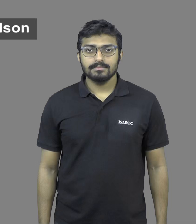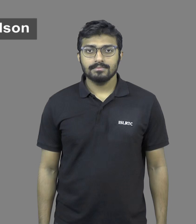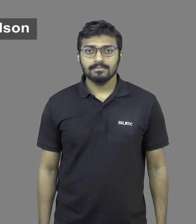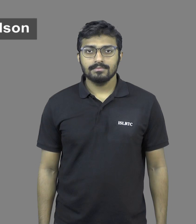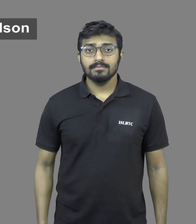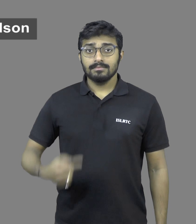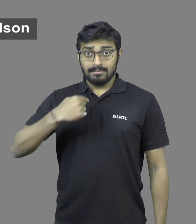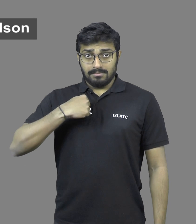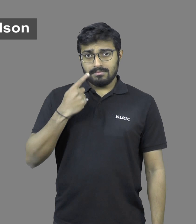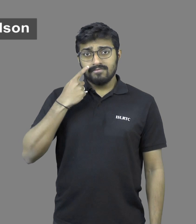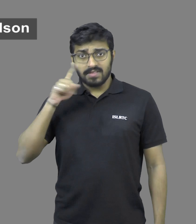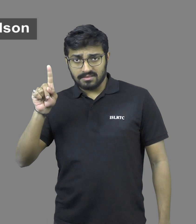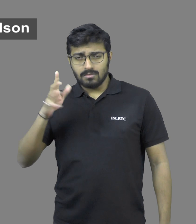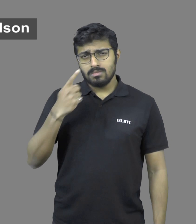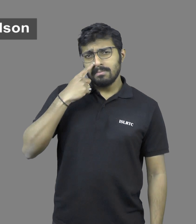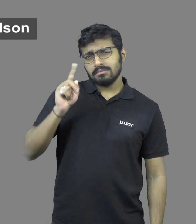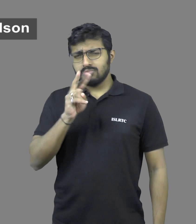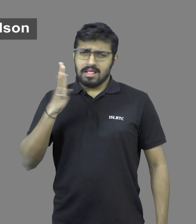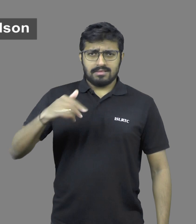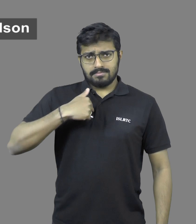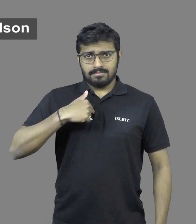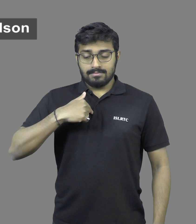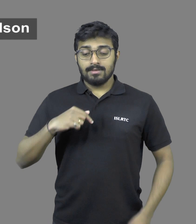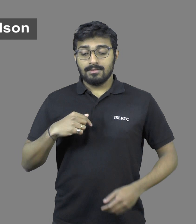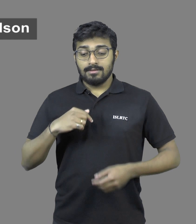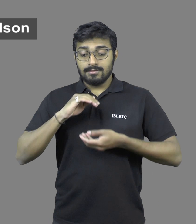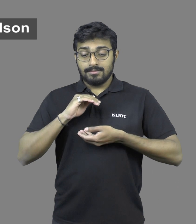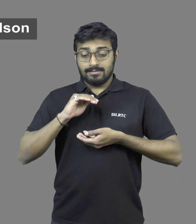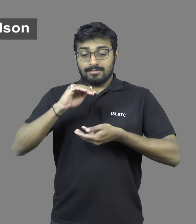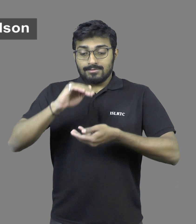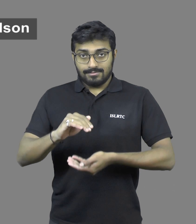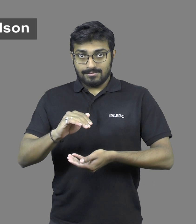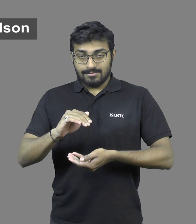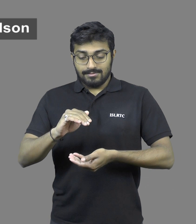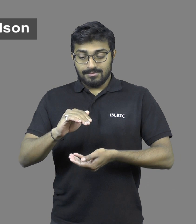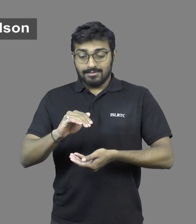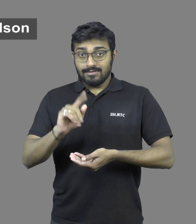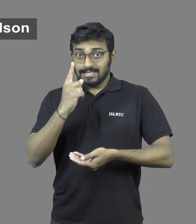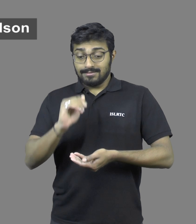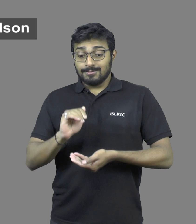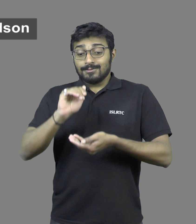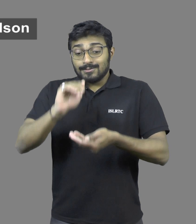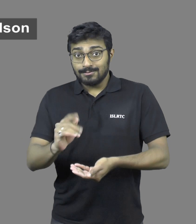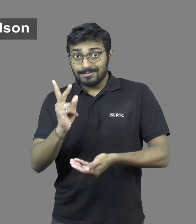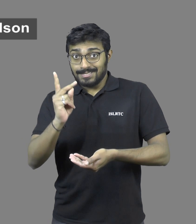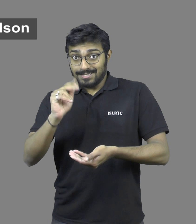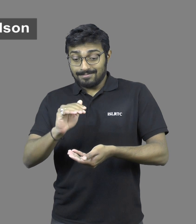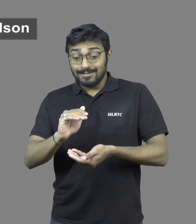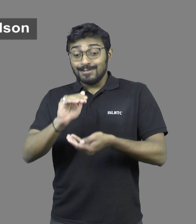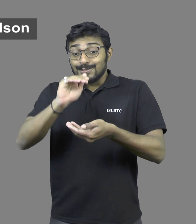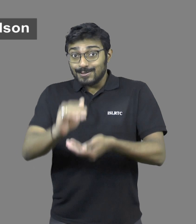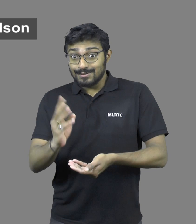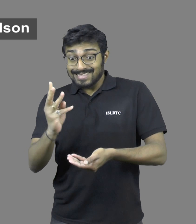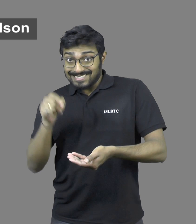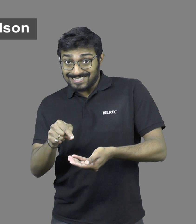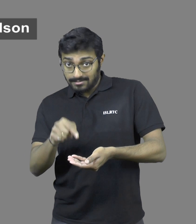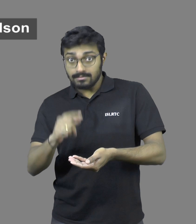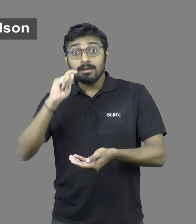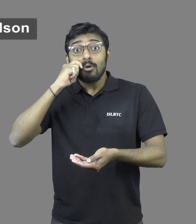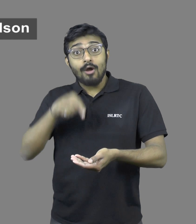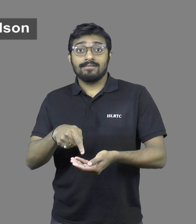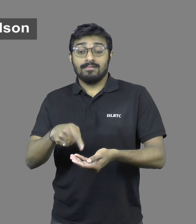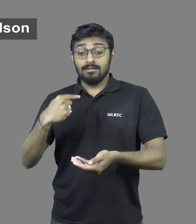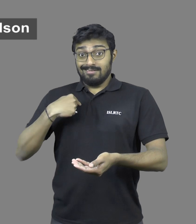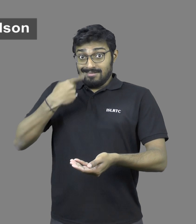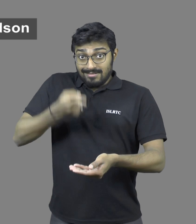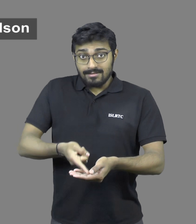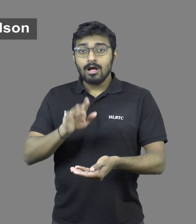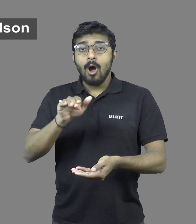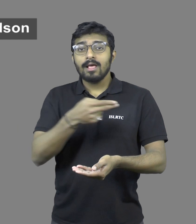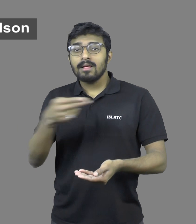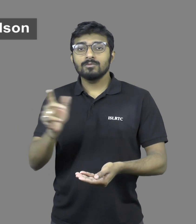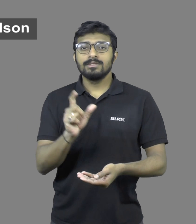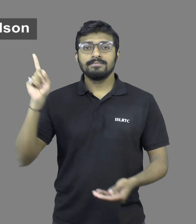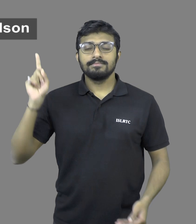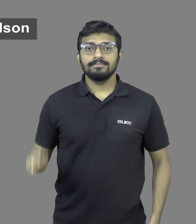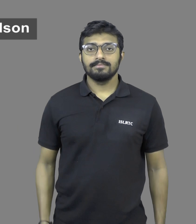Great-Grandson